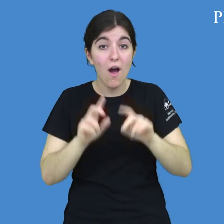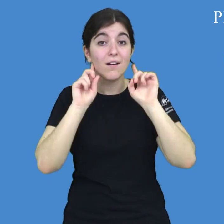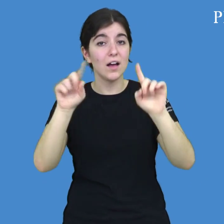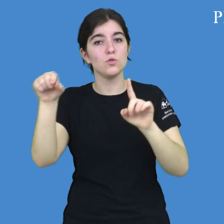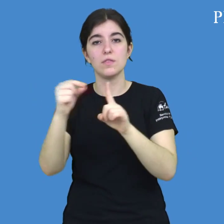caso